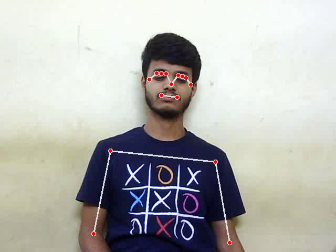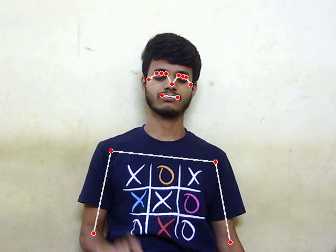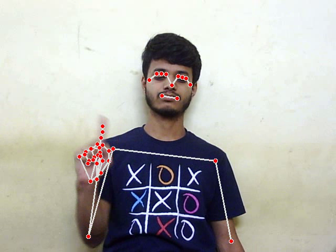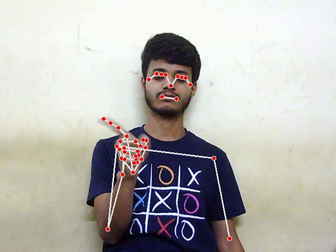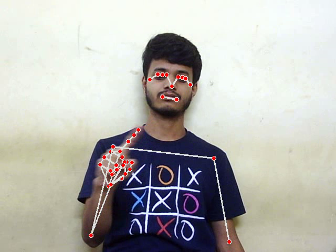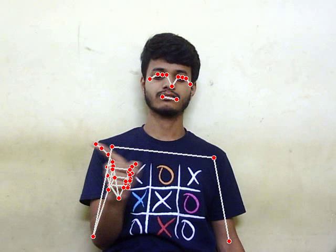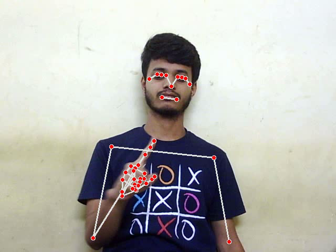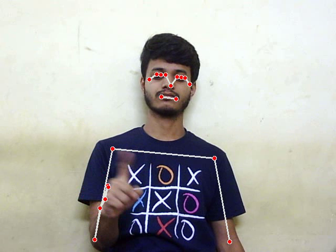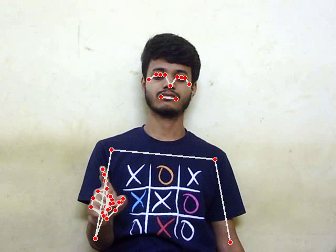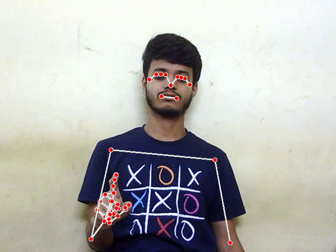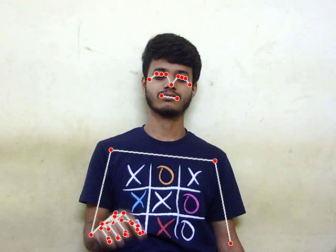where